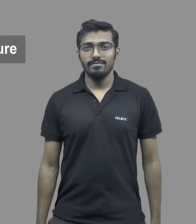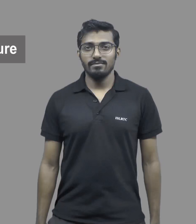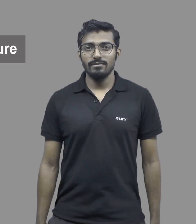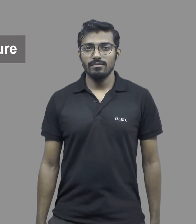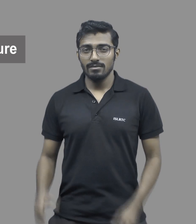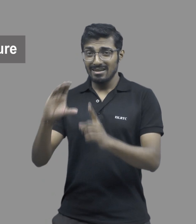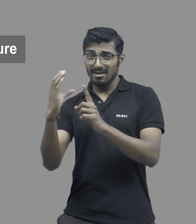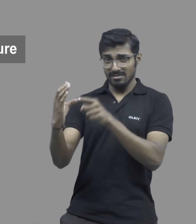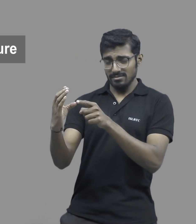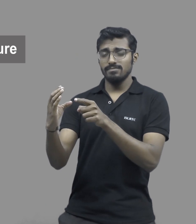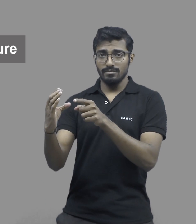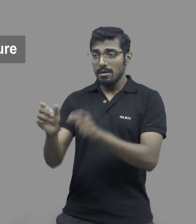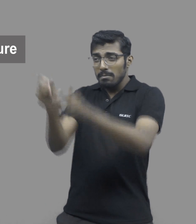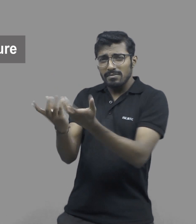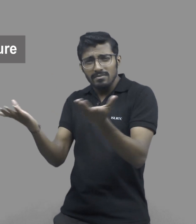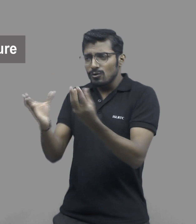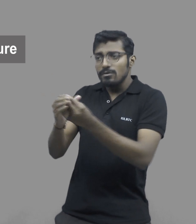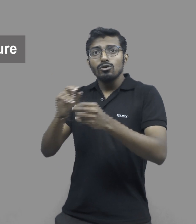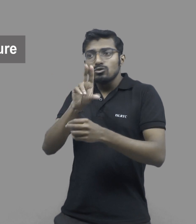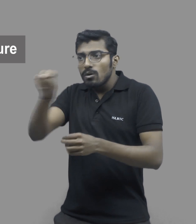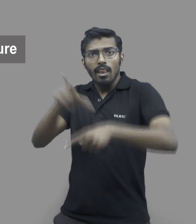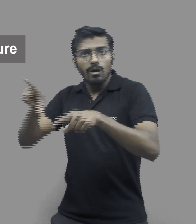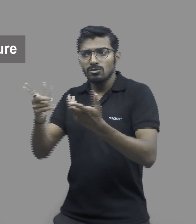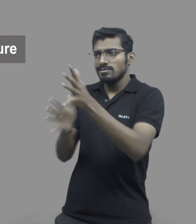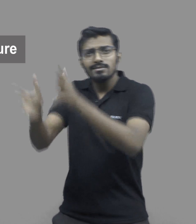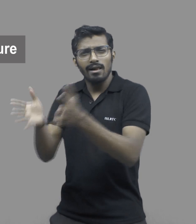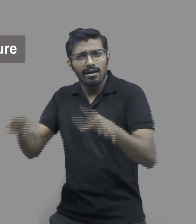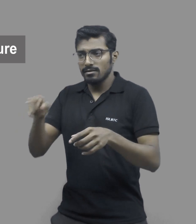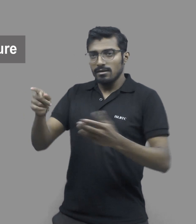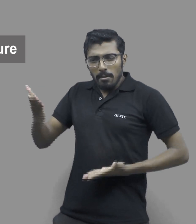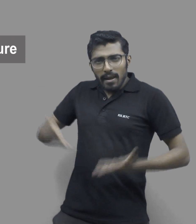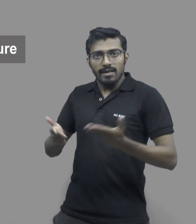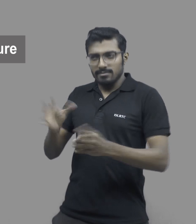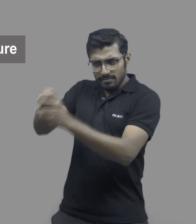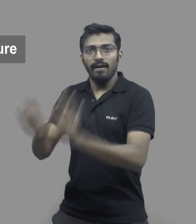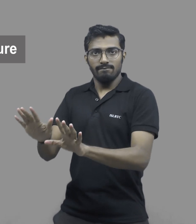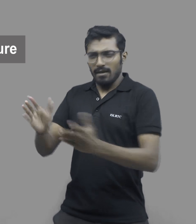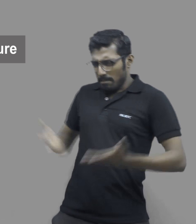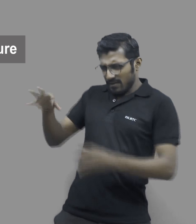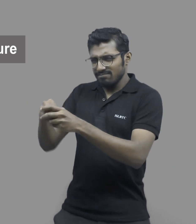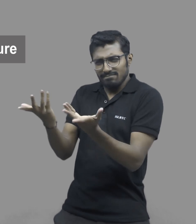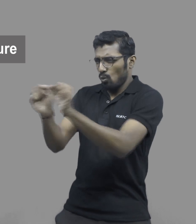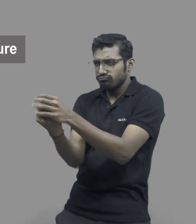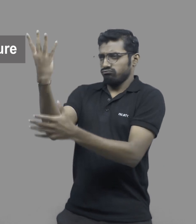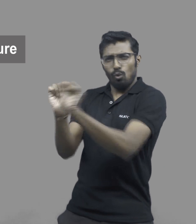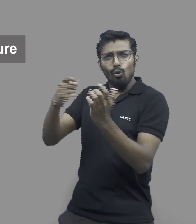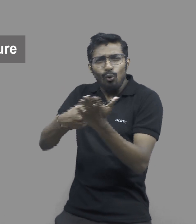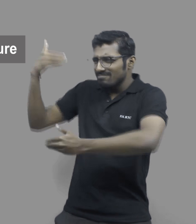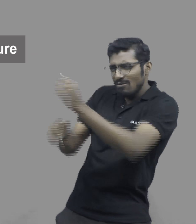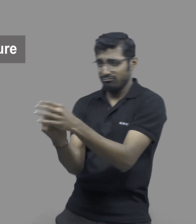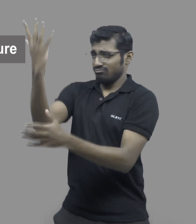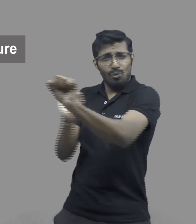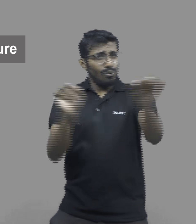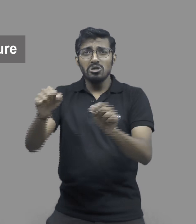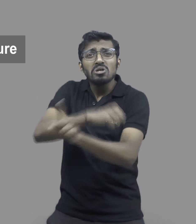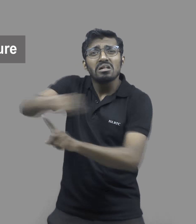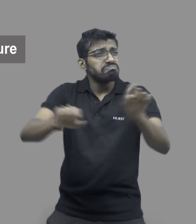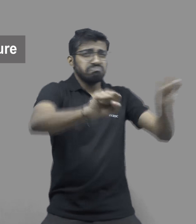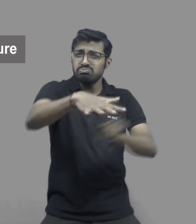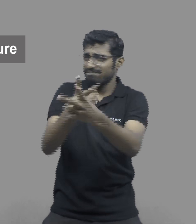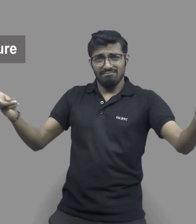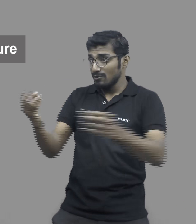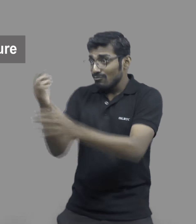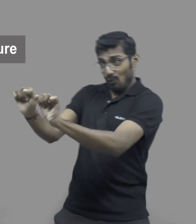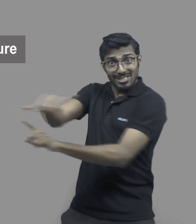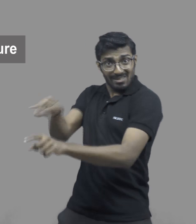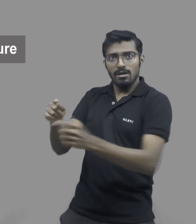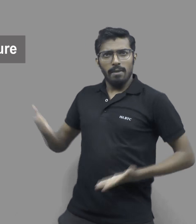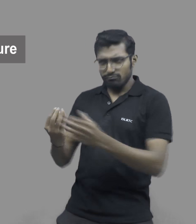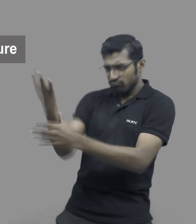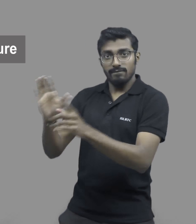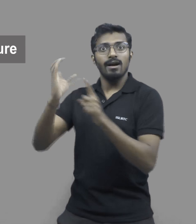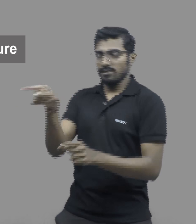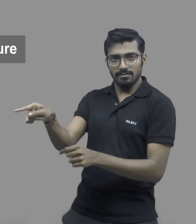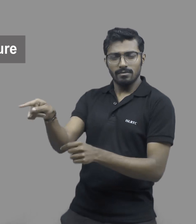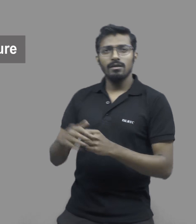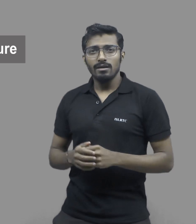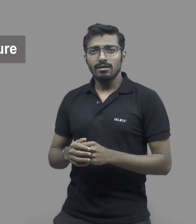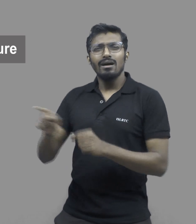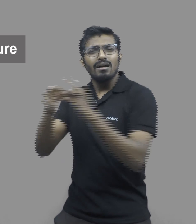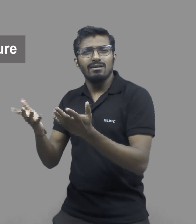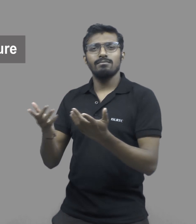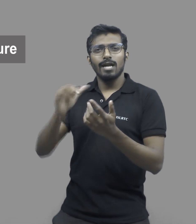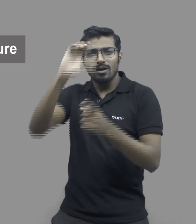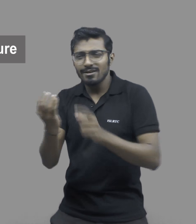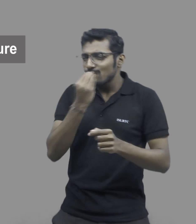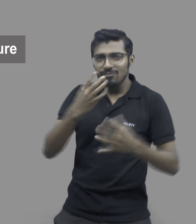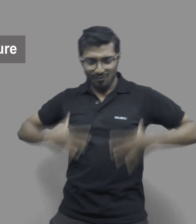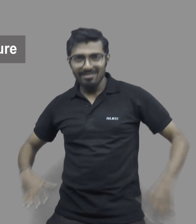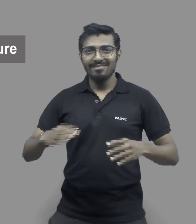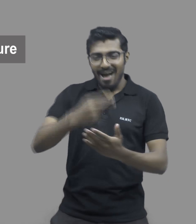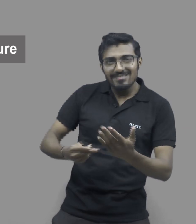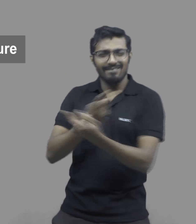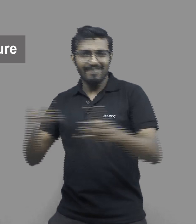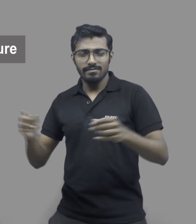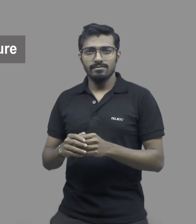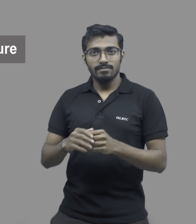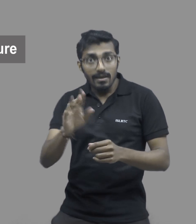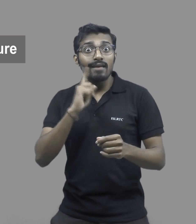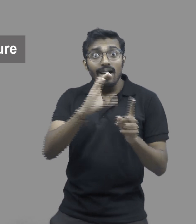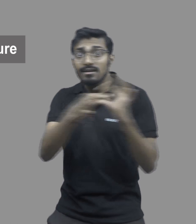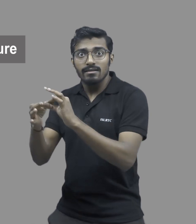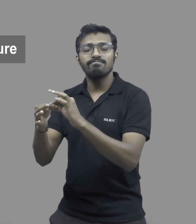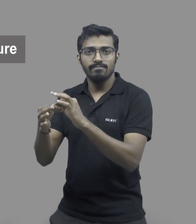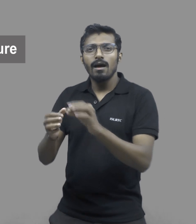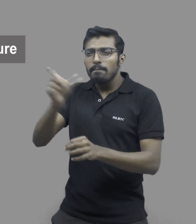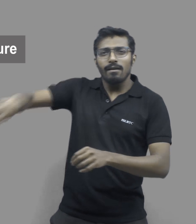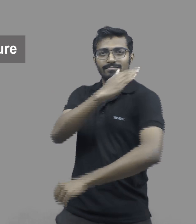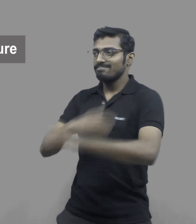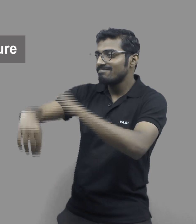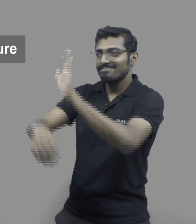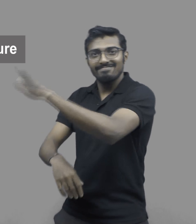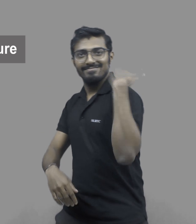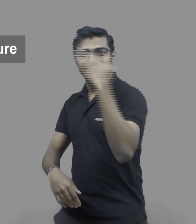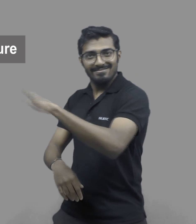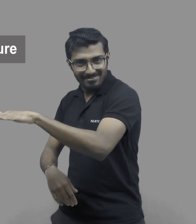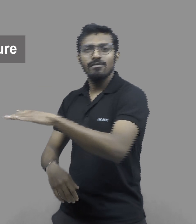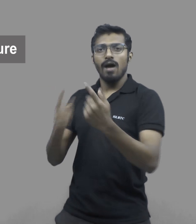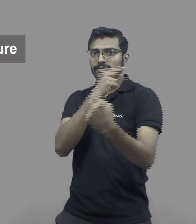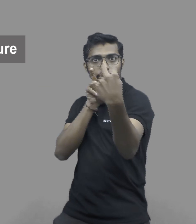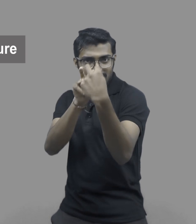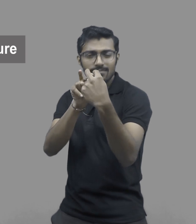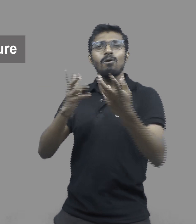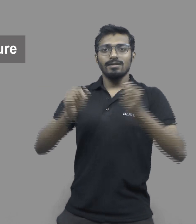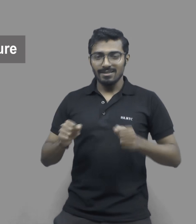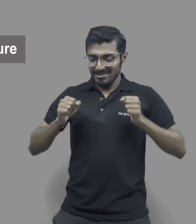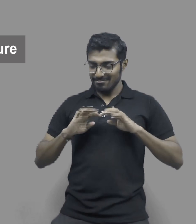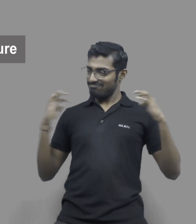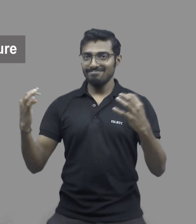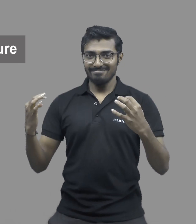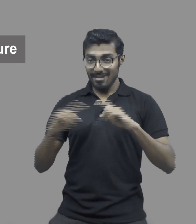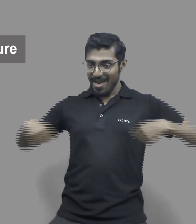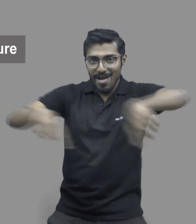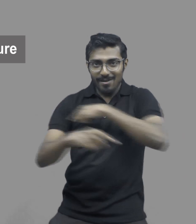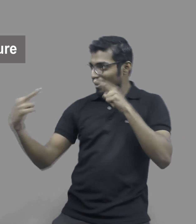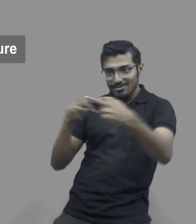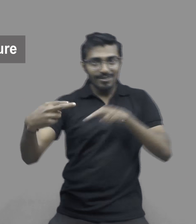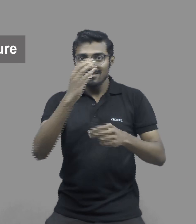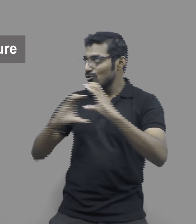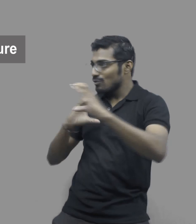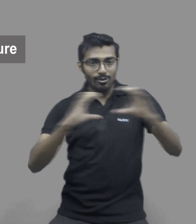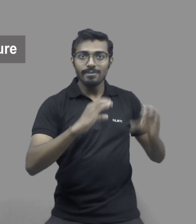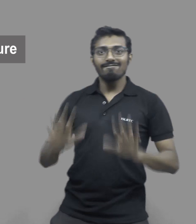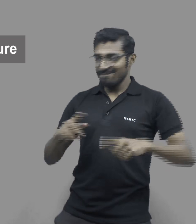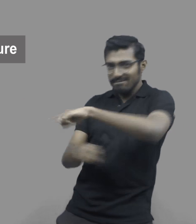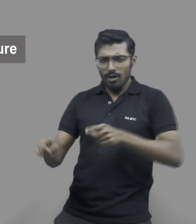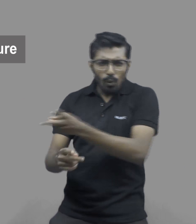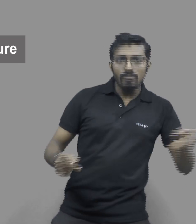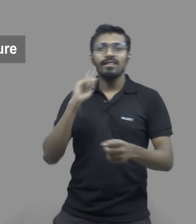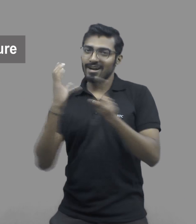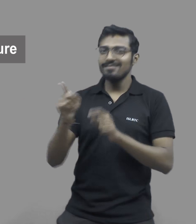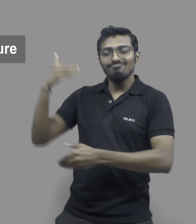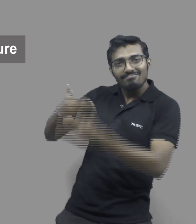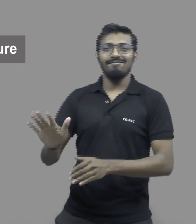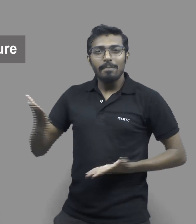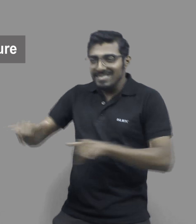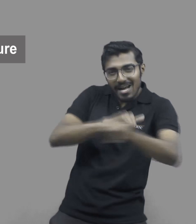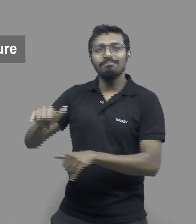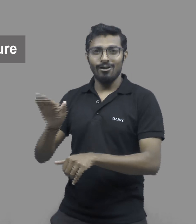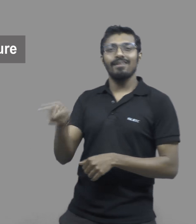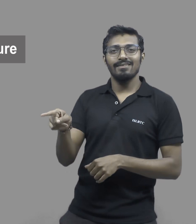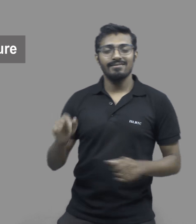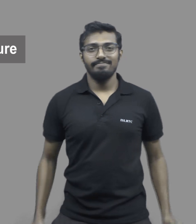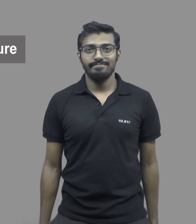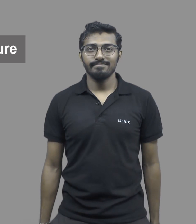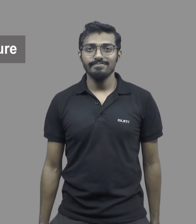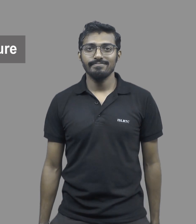Deaf Culture